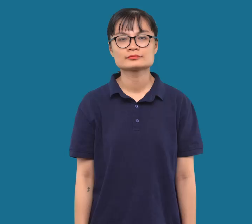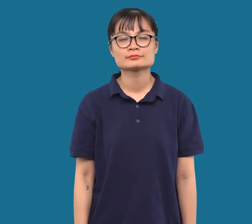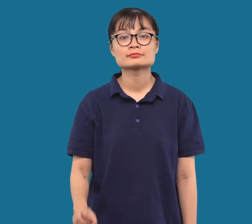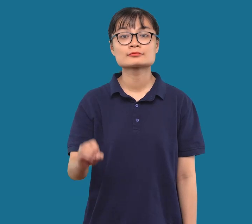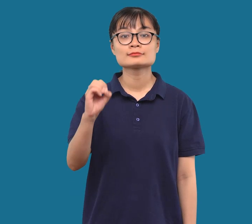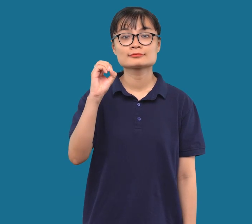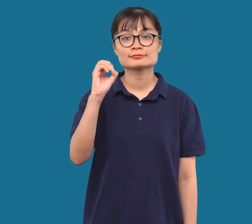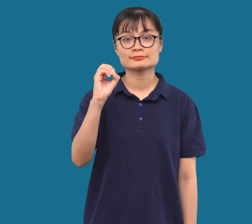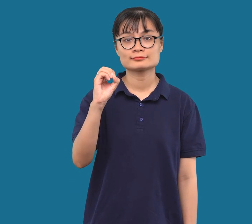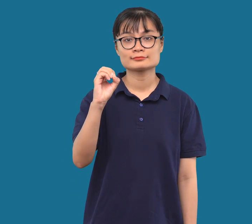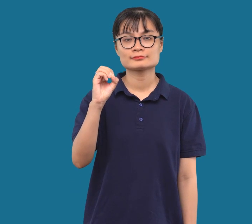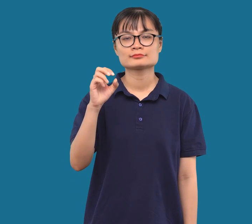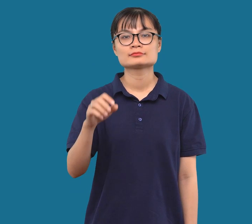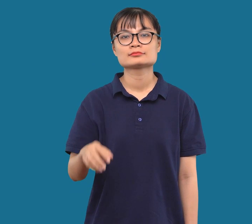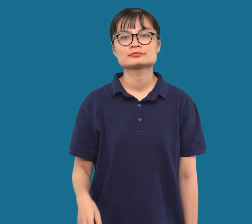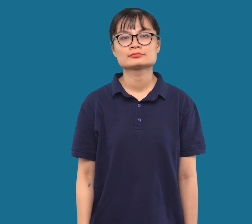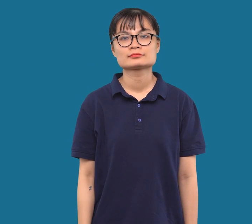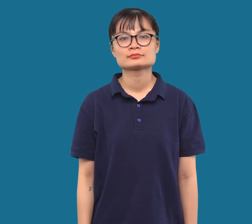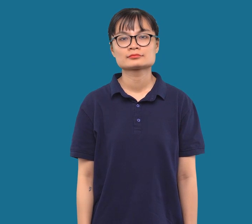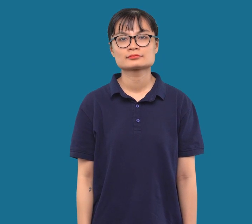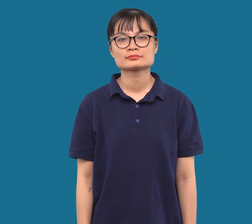0 (số không)